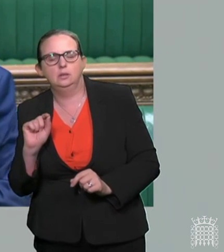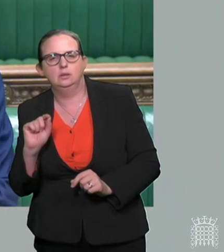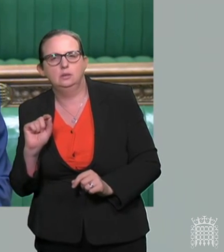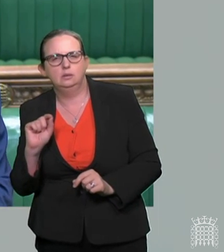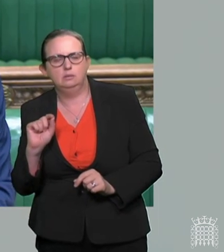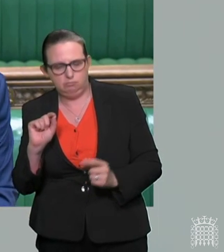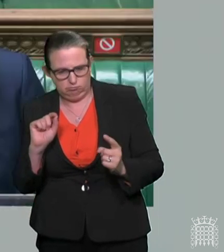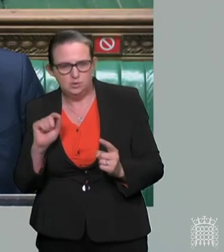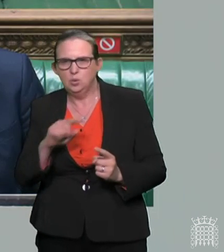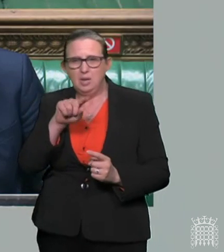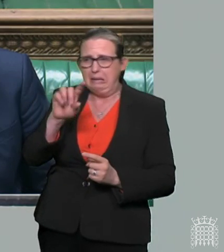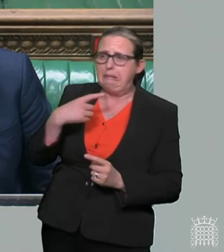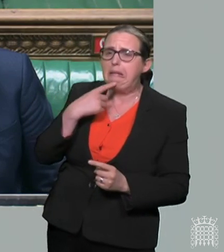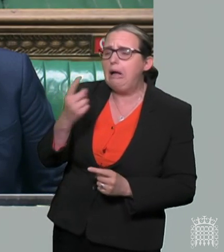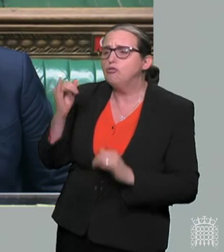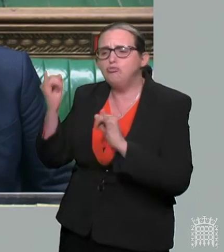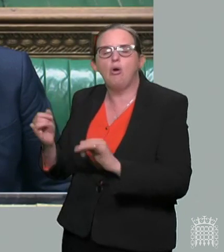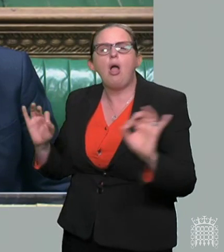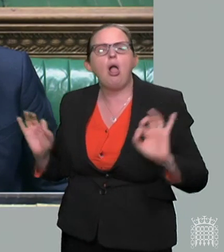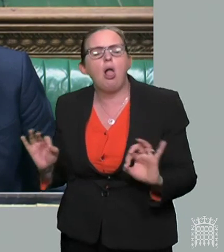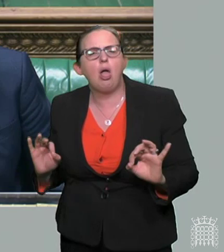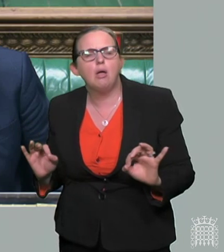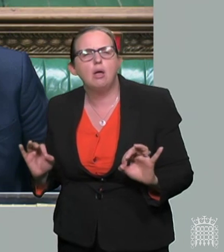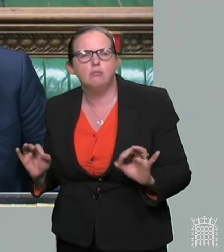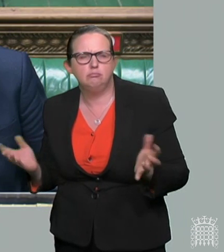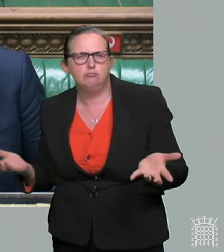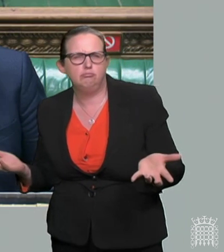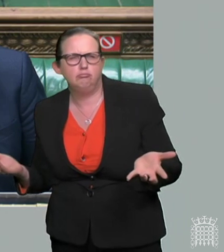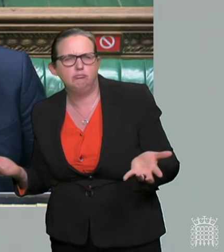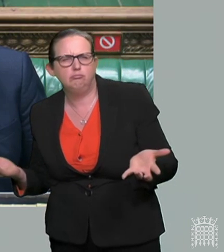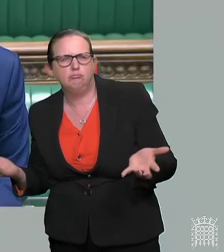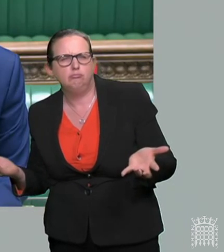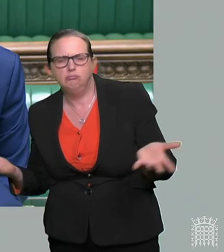So no condemnation there and no absolute clarity there.